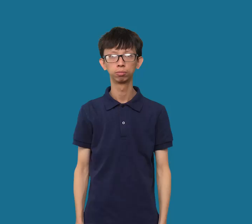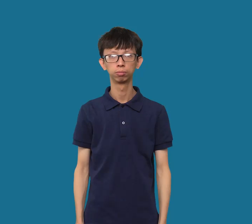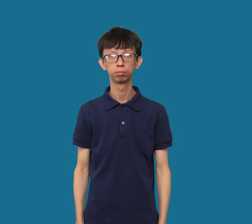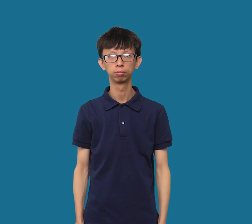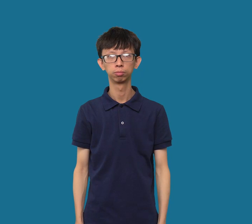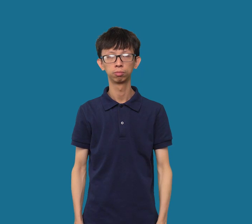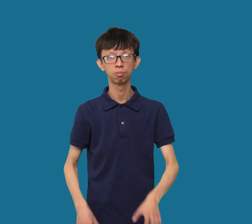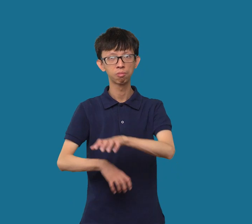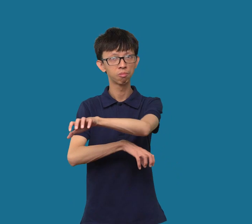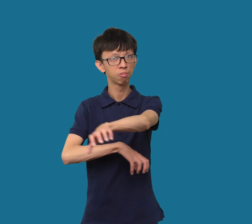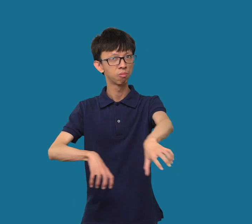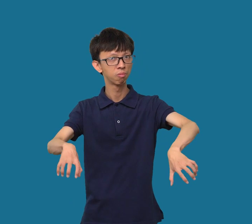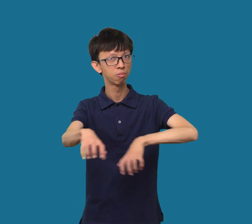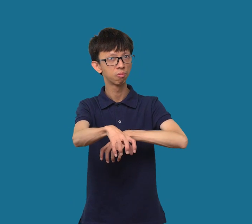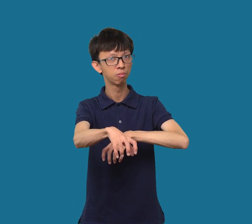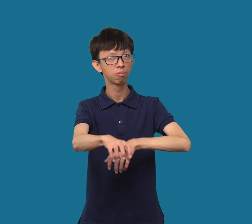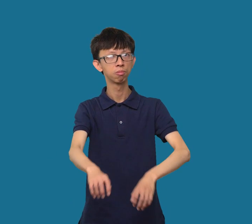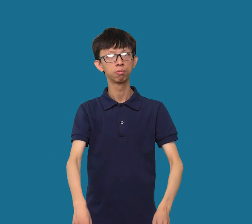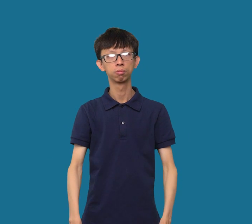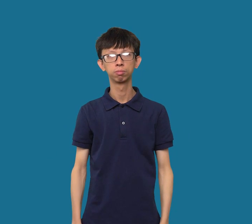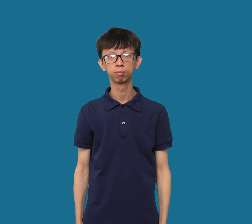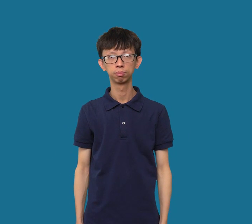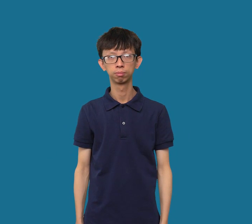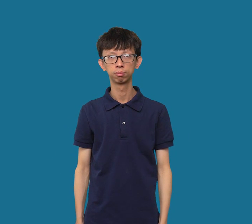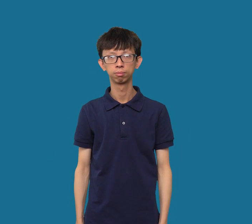phản bội